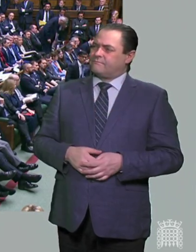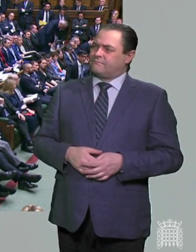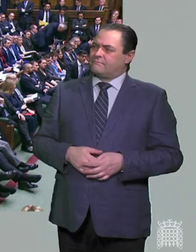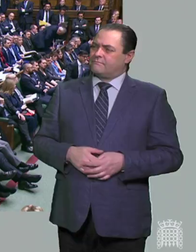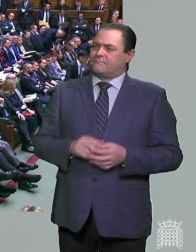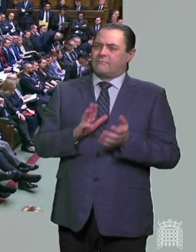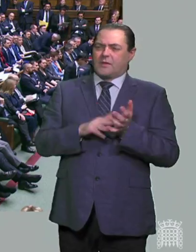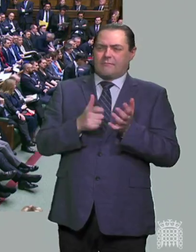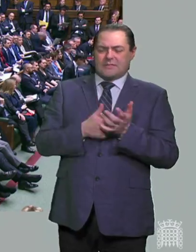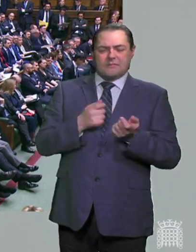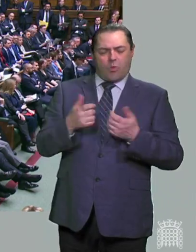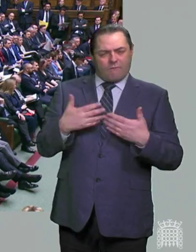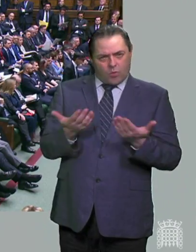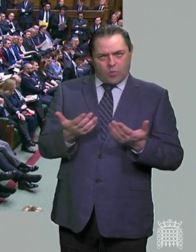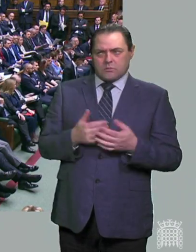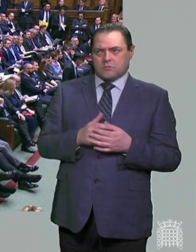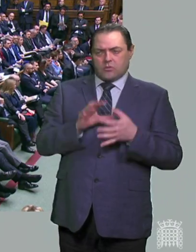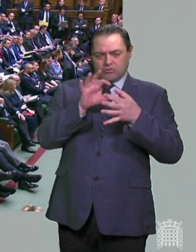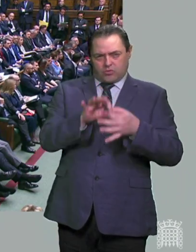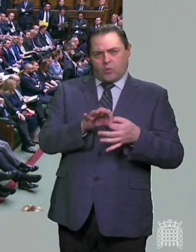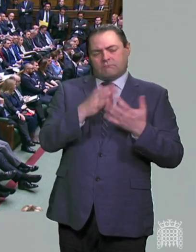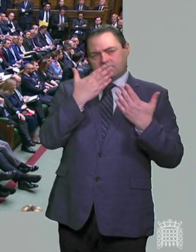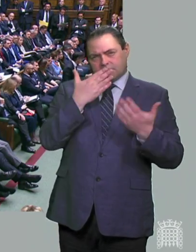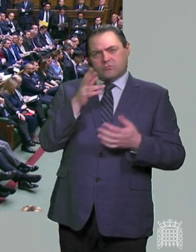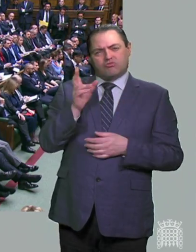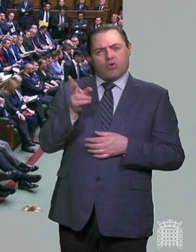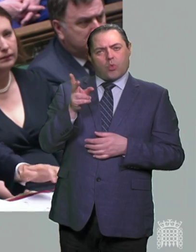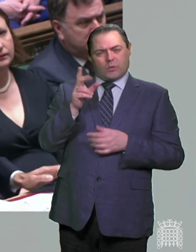Of course I join my honourable Friend in thanking Stoke-on-Trent City Council.